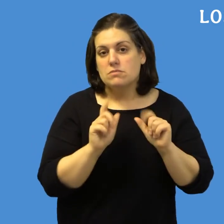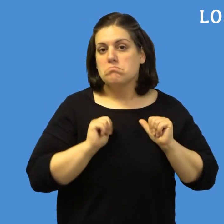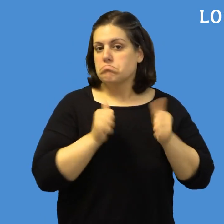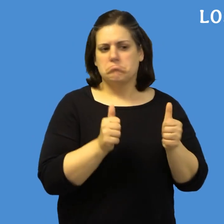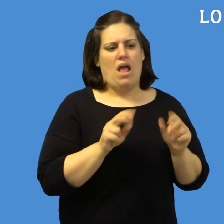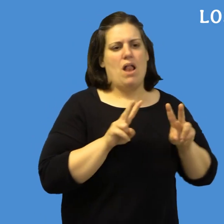empezar